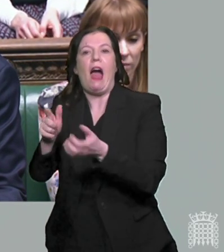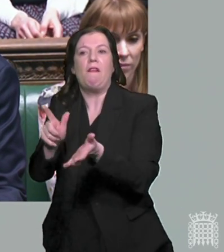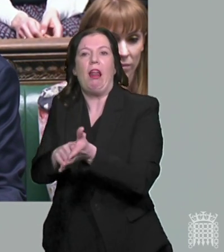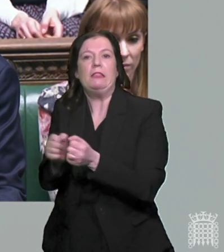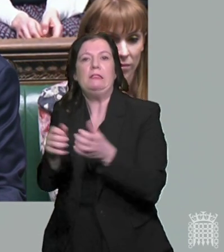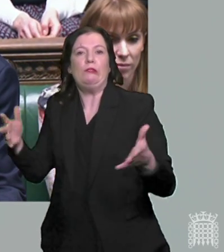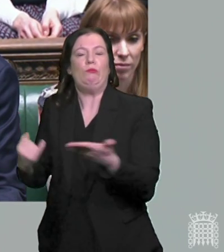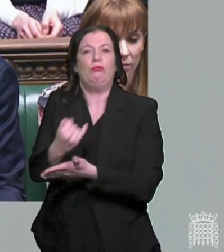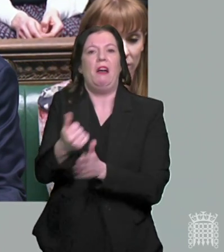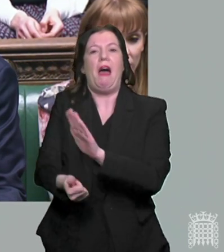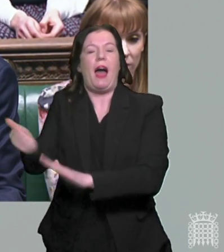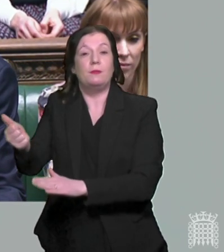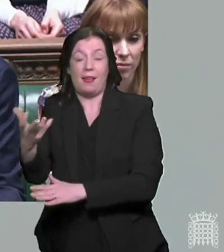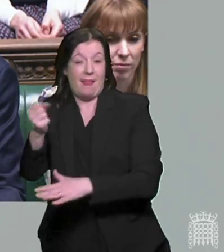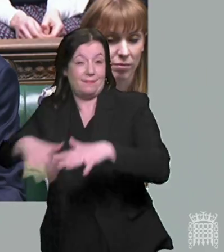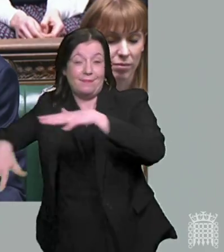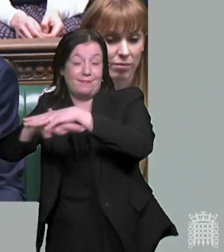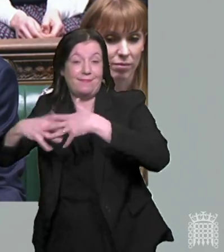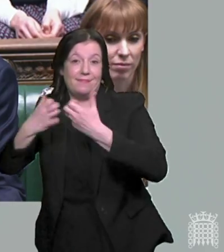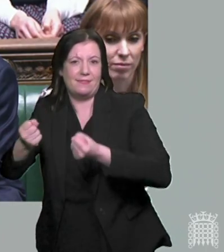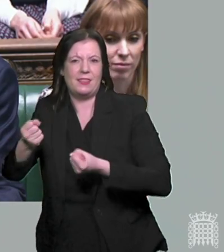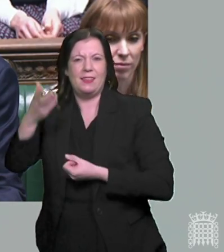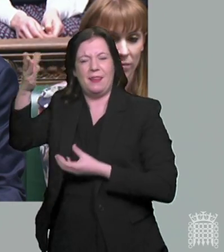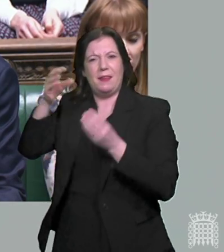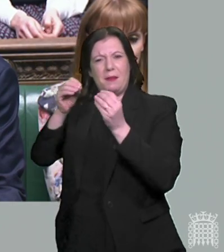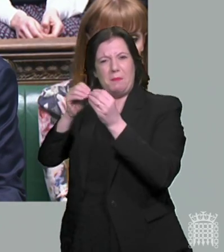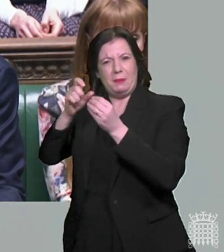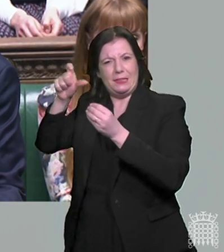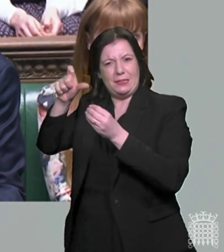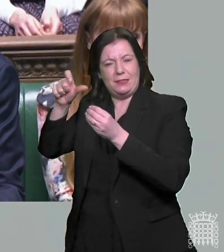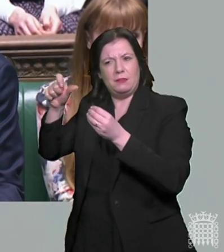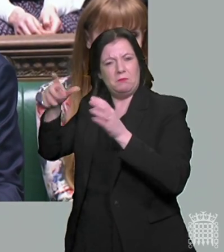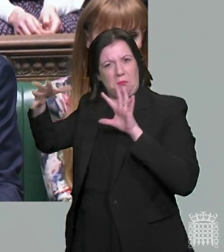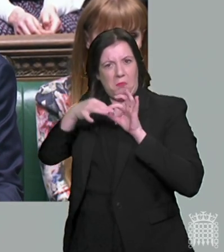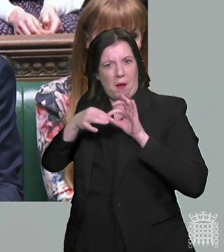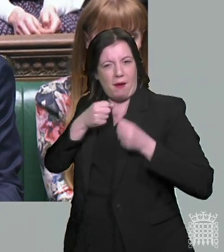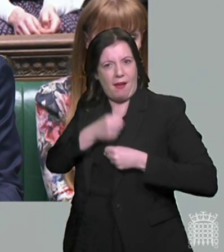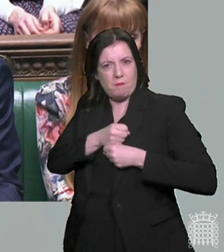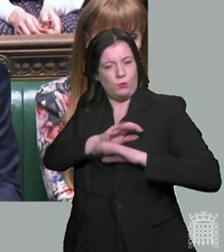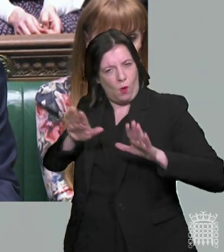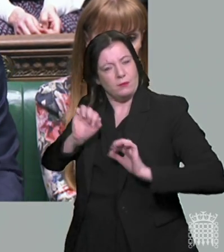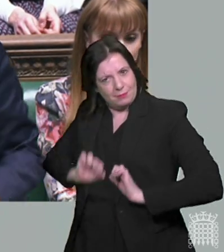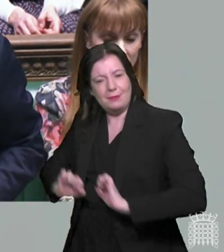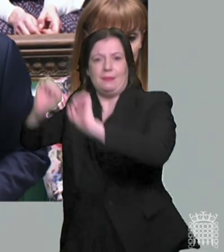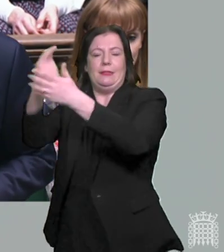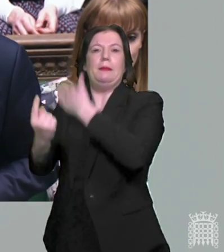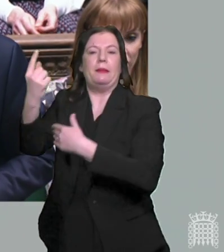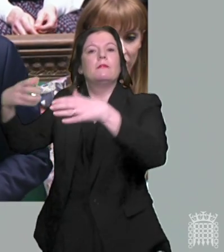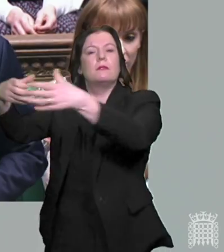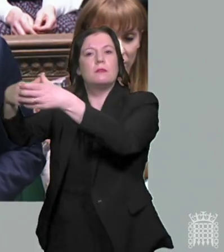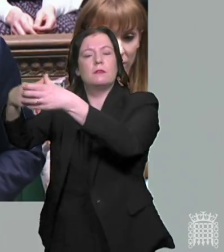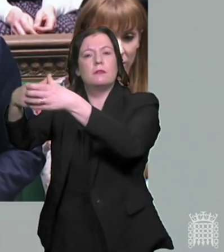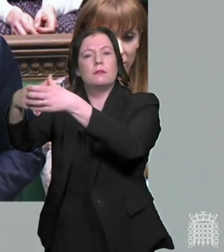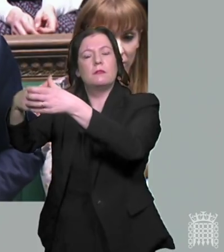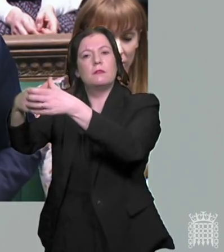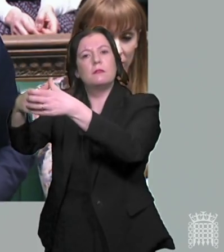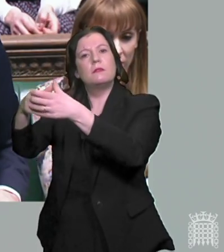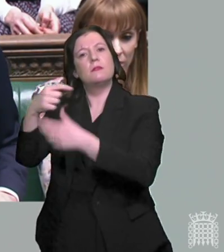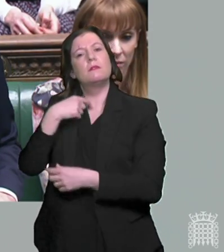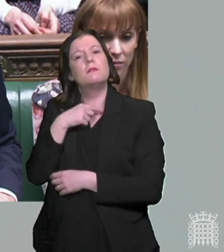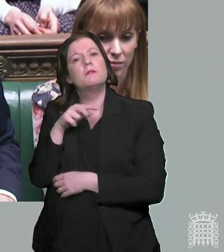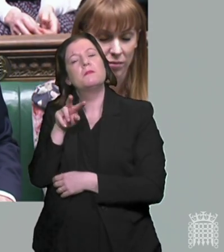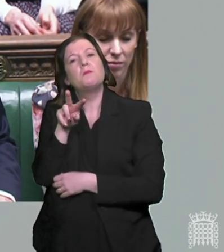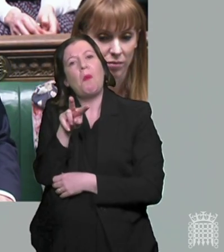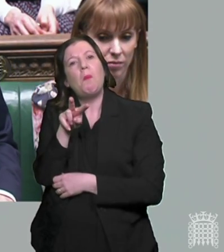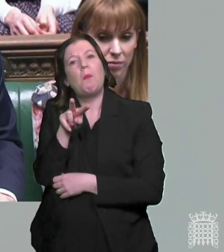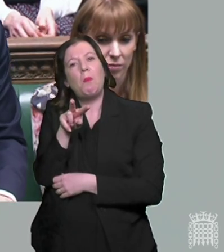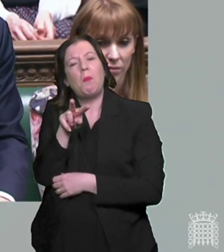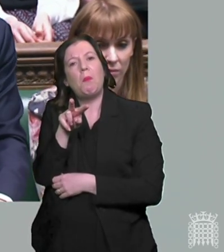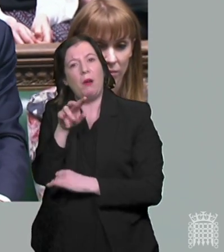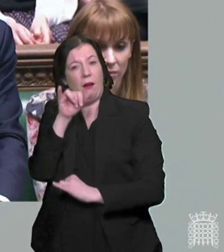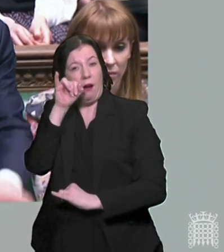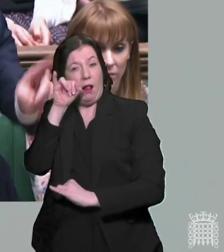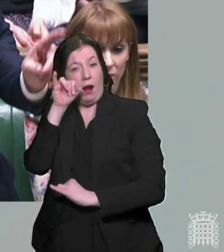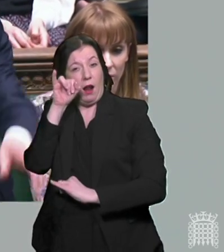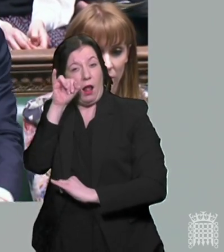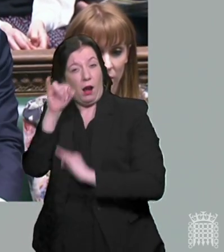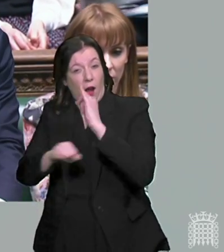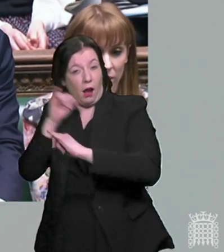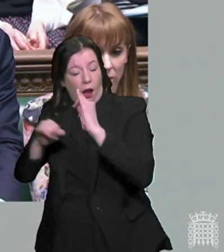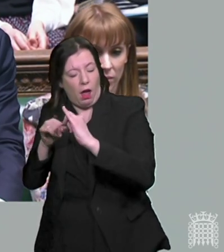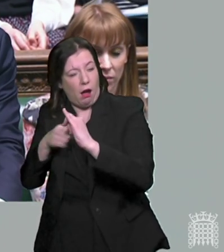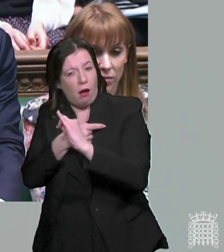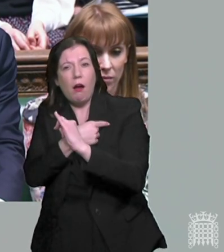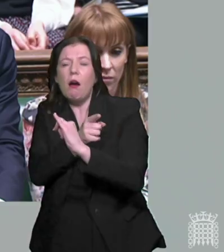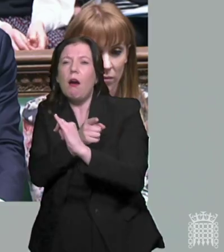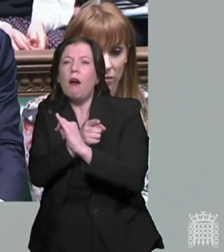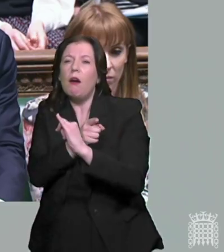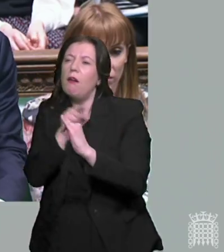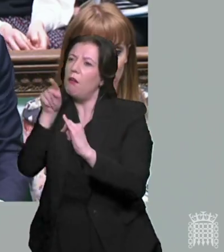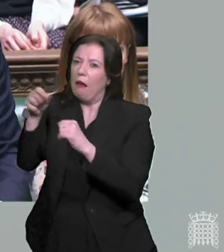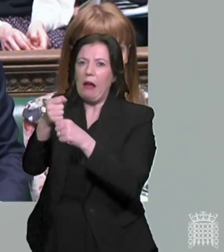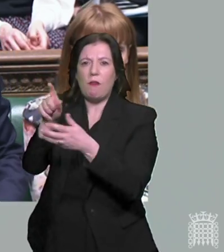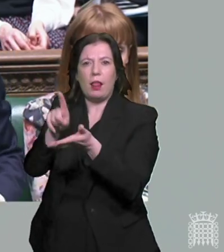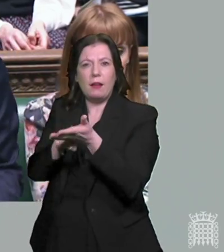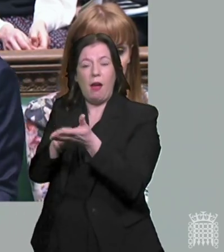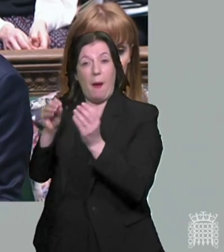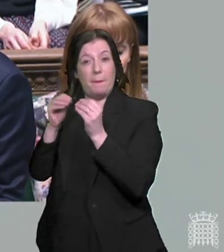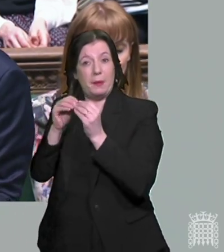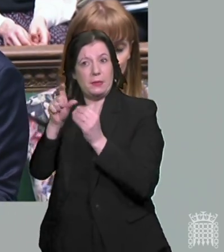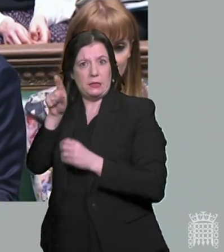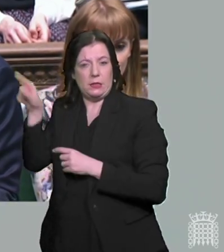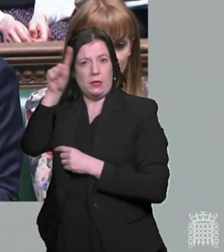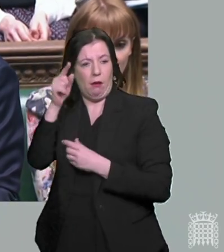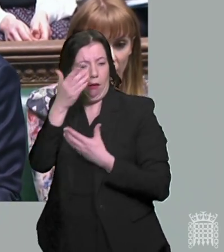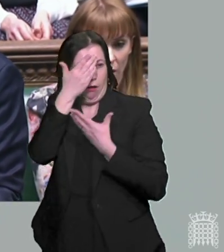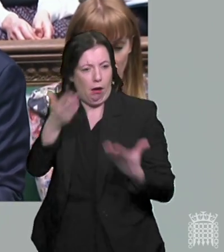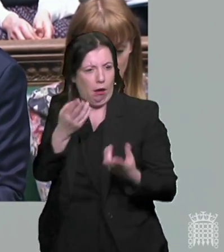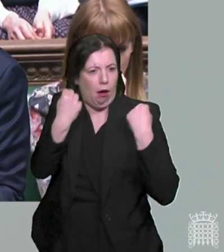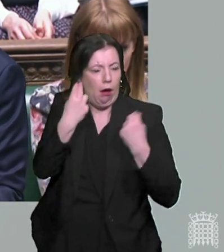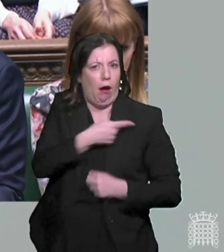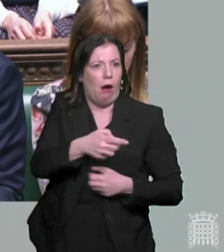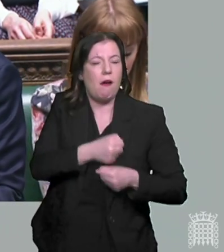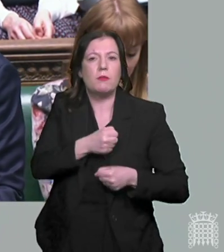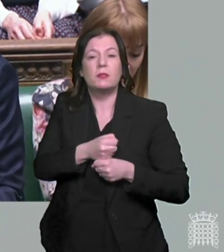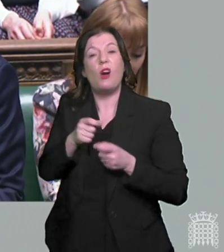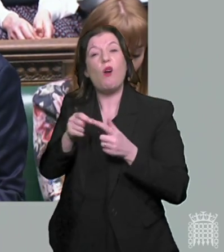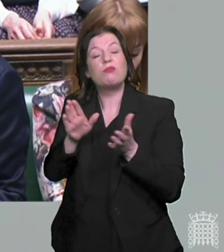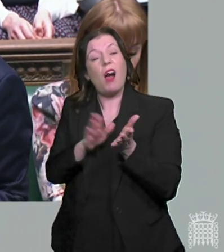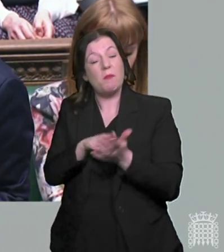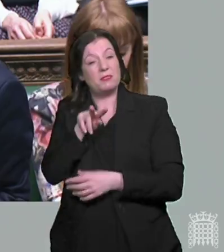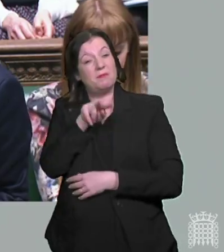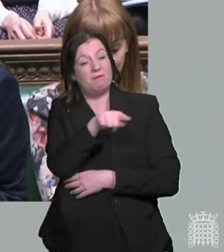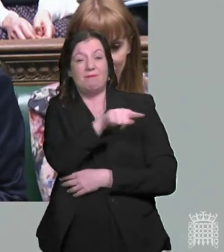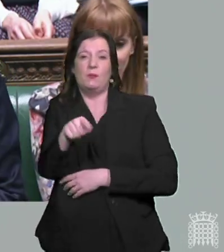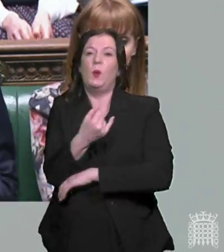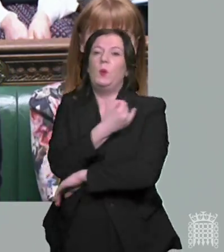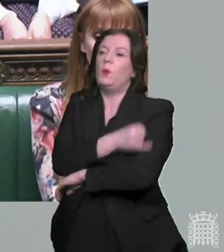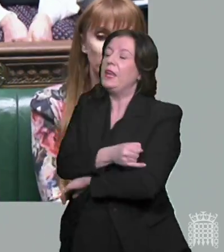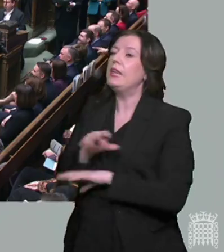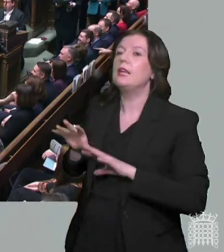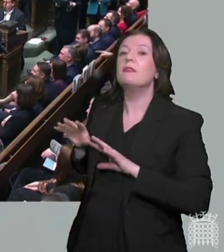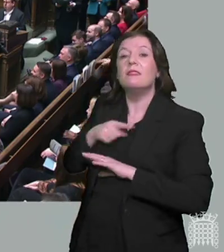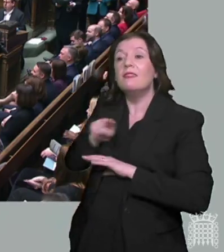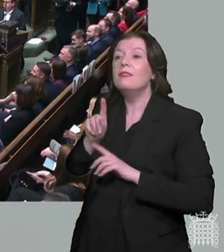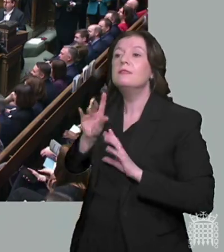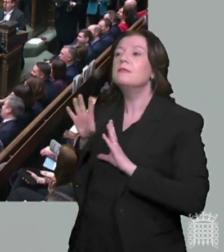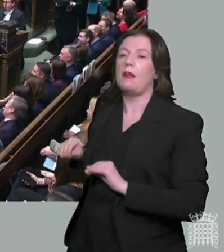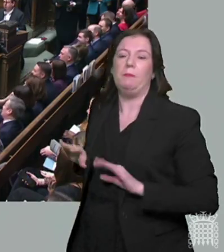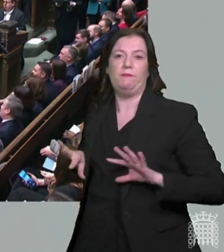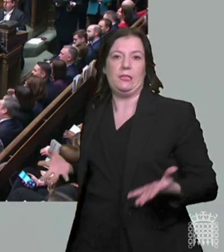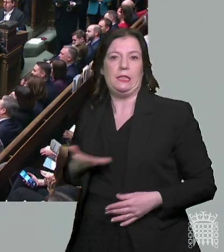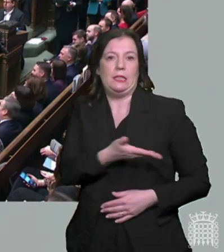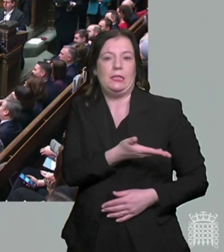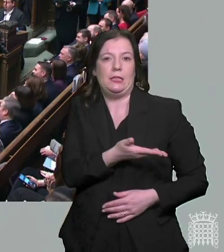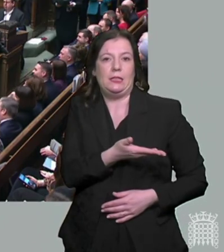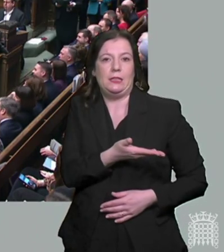An impartial public broadcaster, free of Government interference, is a crucial pillar in our country, but is that not put at risk by the cancel culture addicts on his Benches, a BBC leadership that caves into their demands and a Prime Minister too weak to do anything about them?